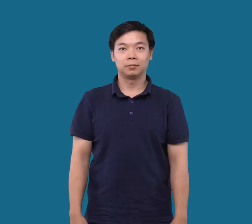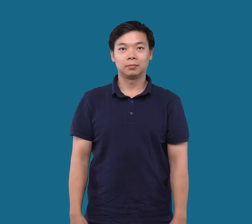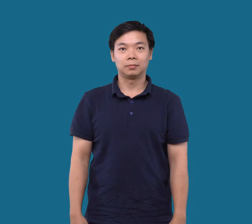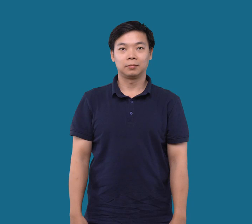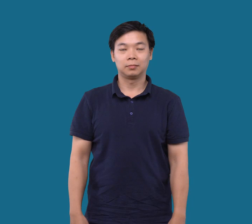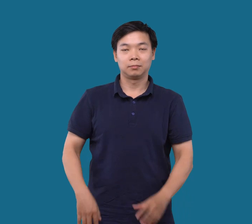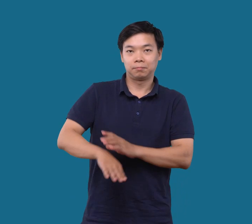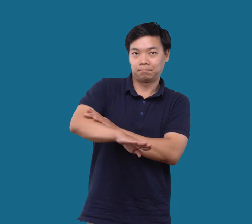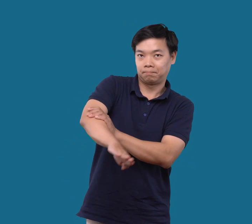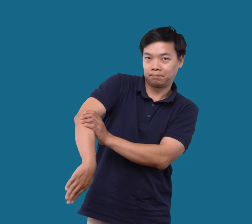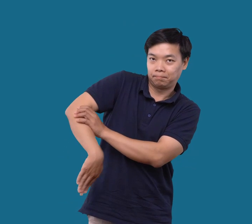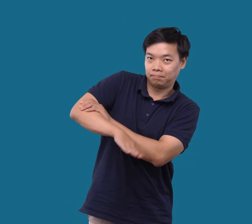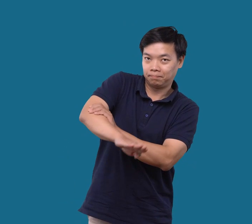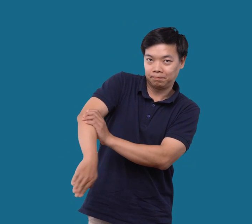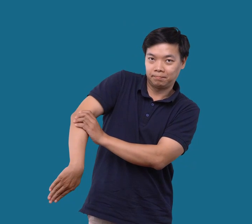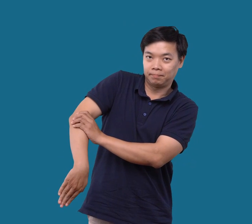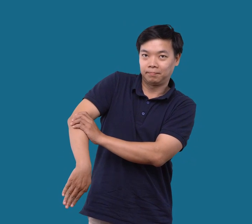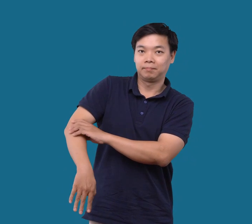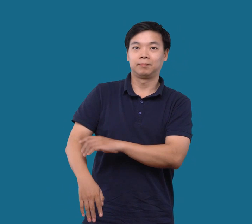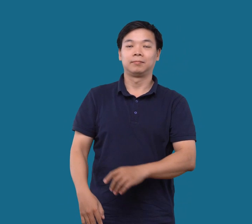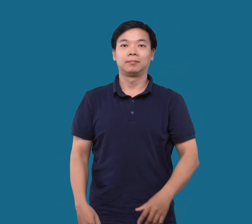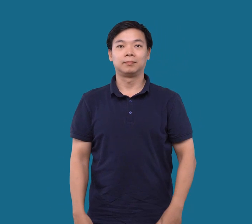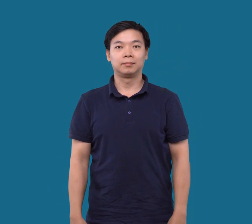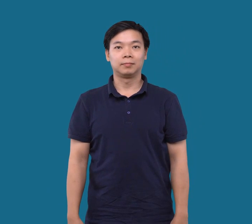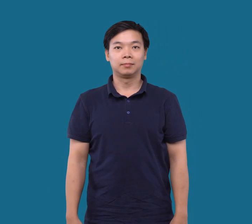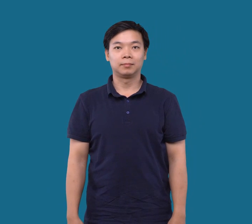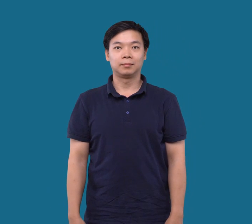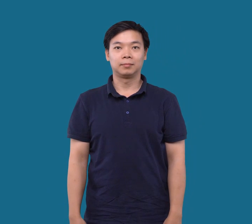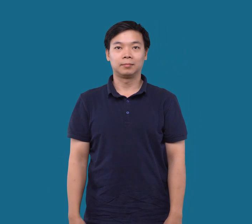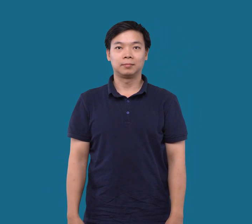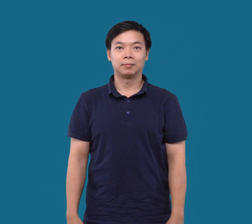mái chèo